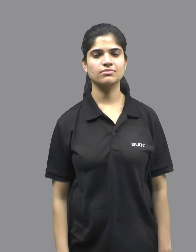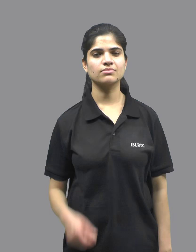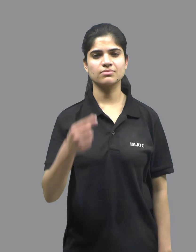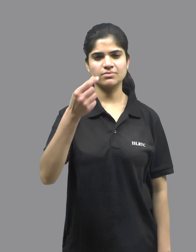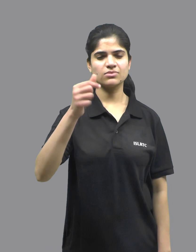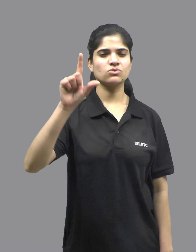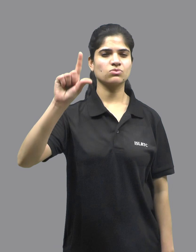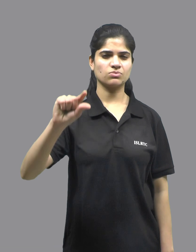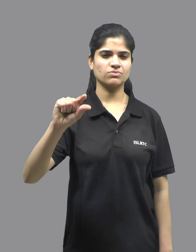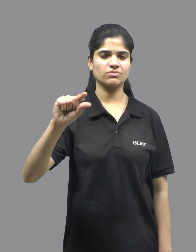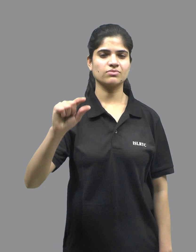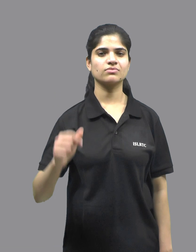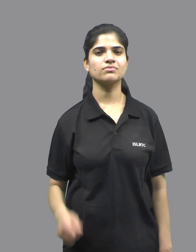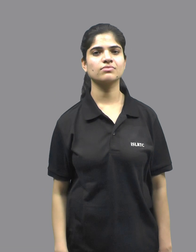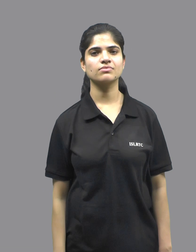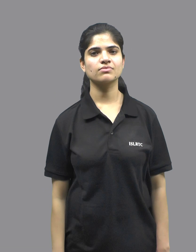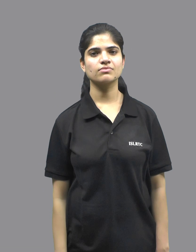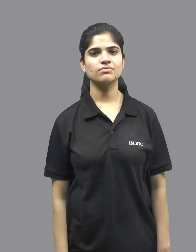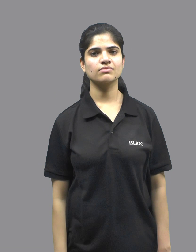Cheap Inexpensive